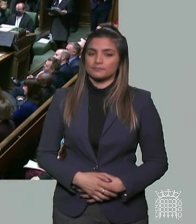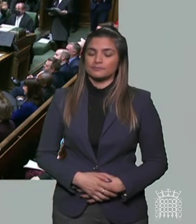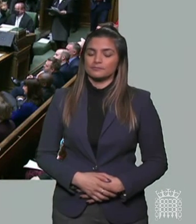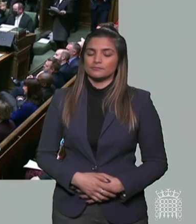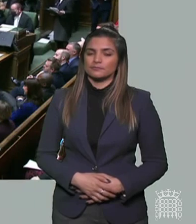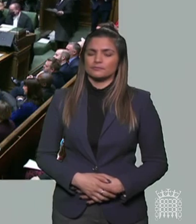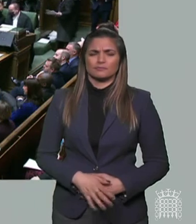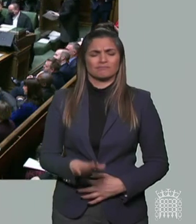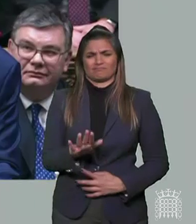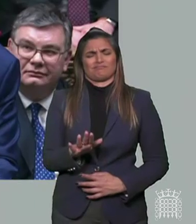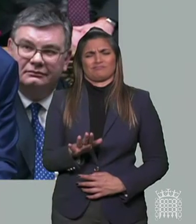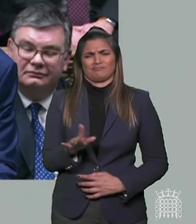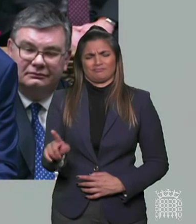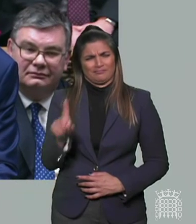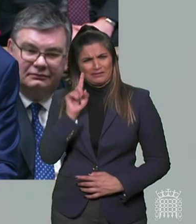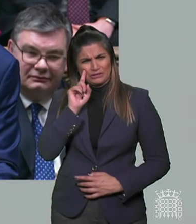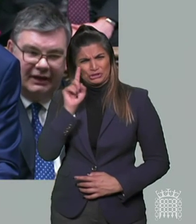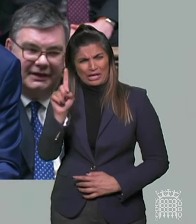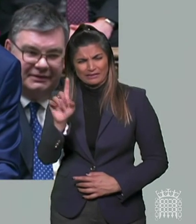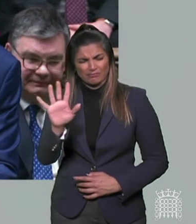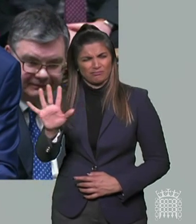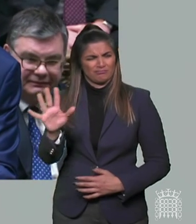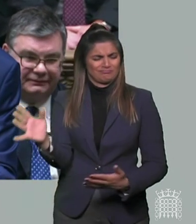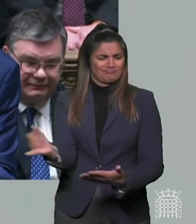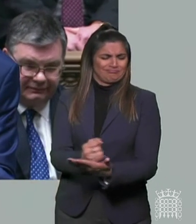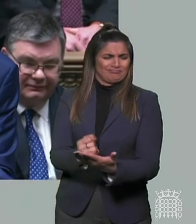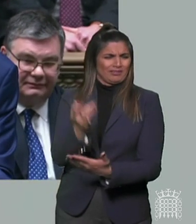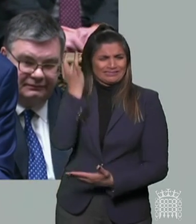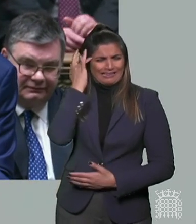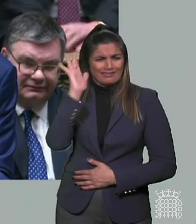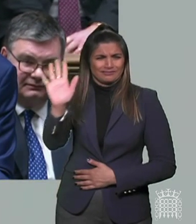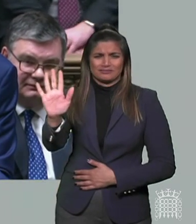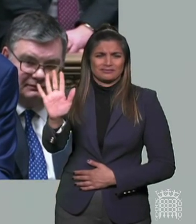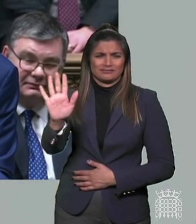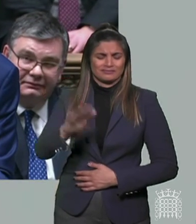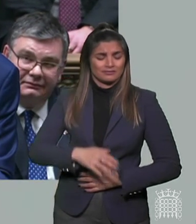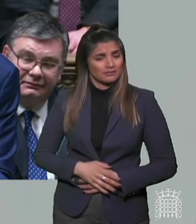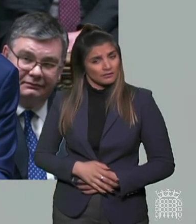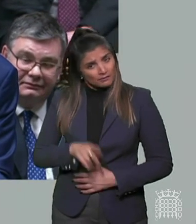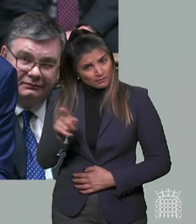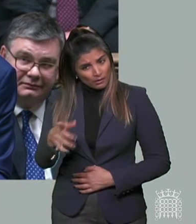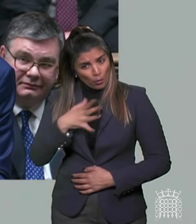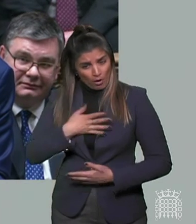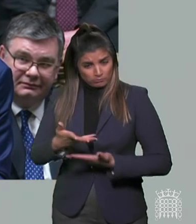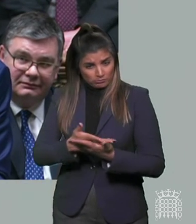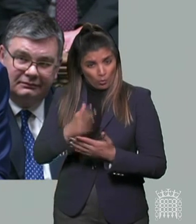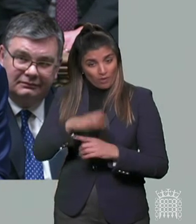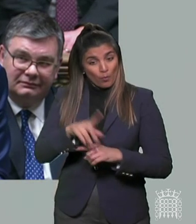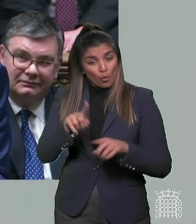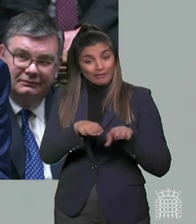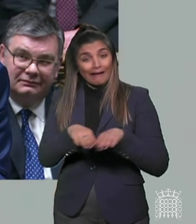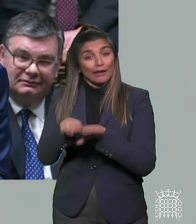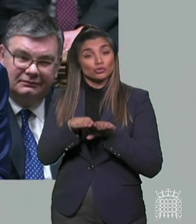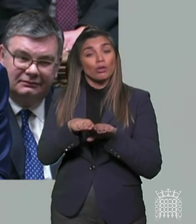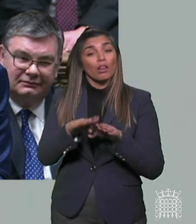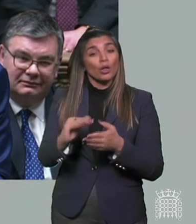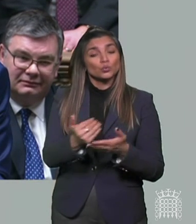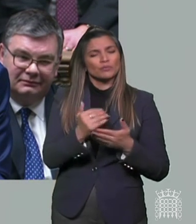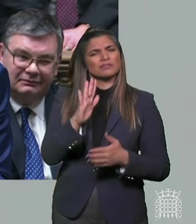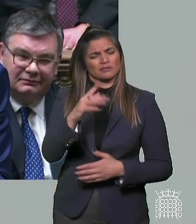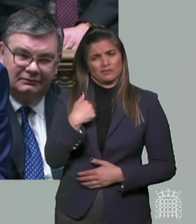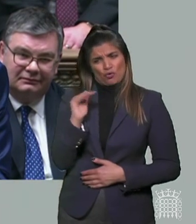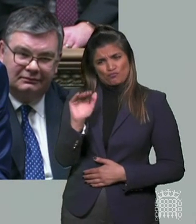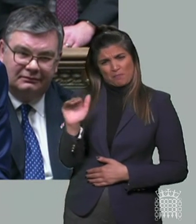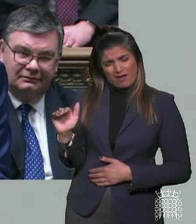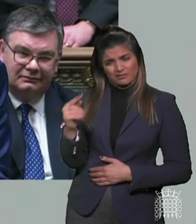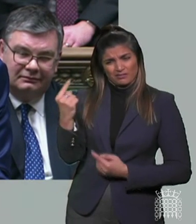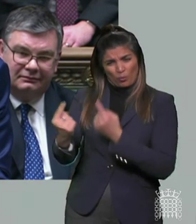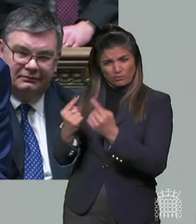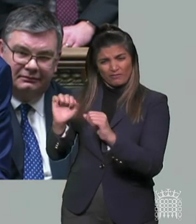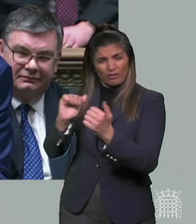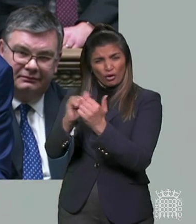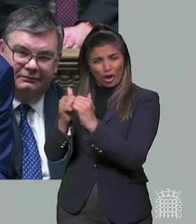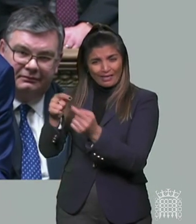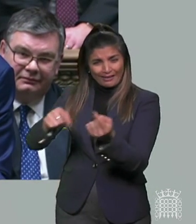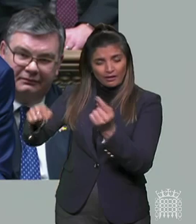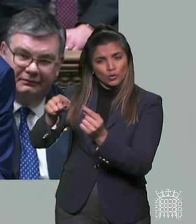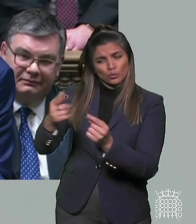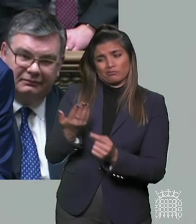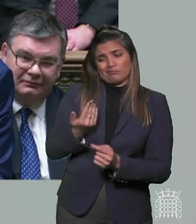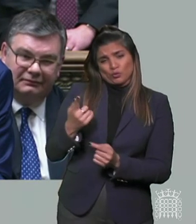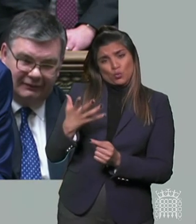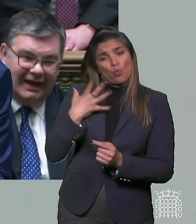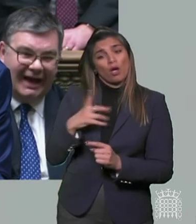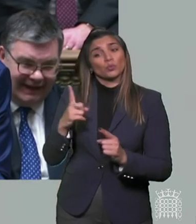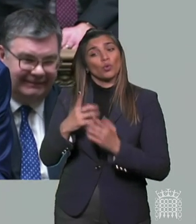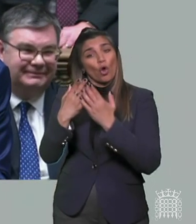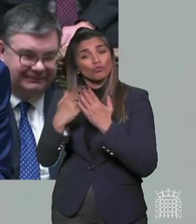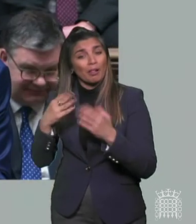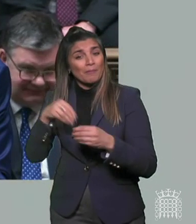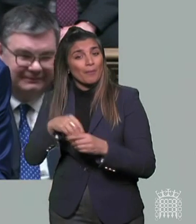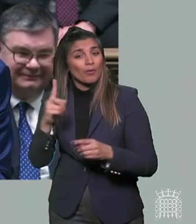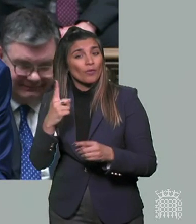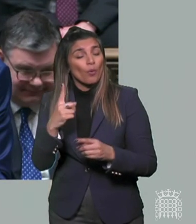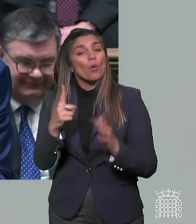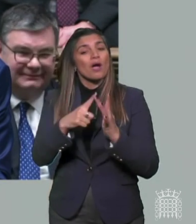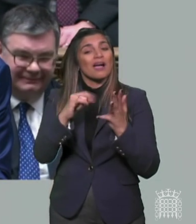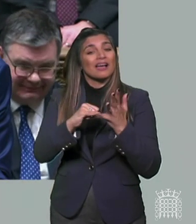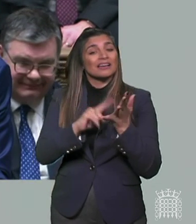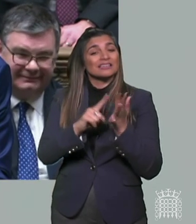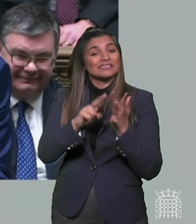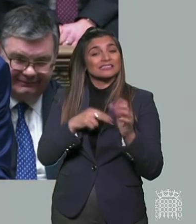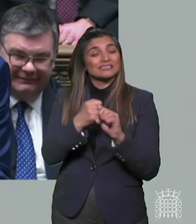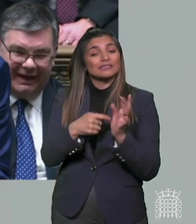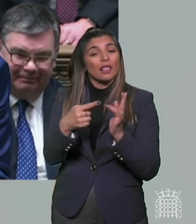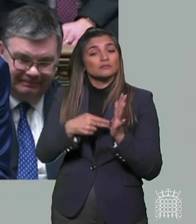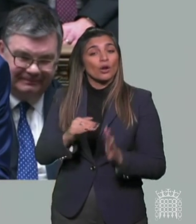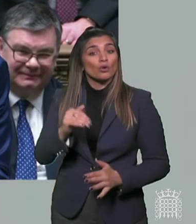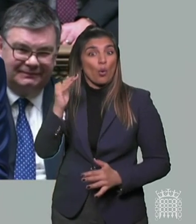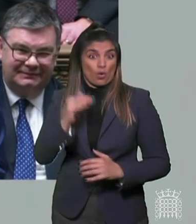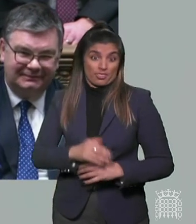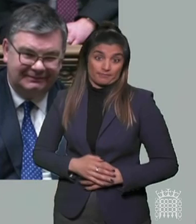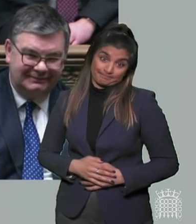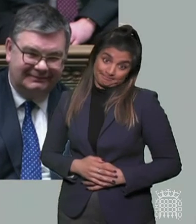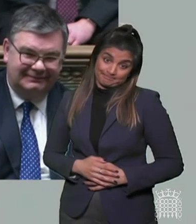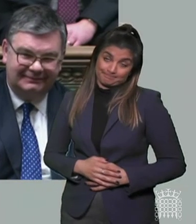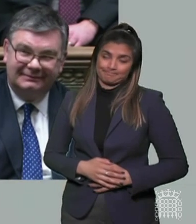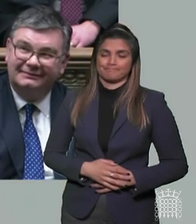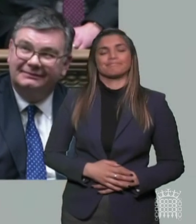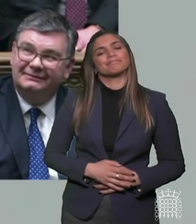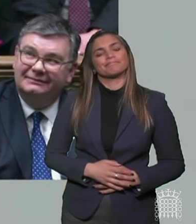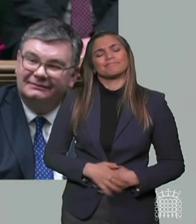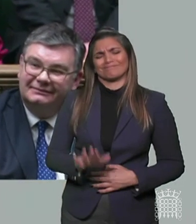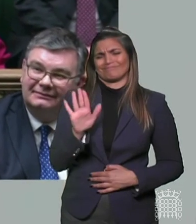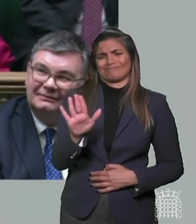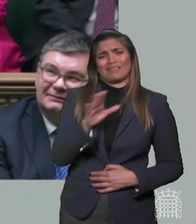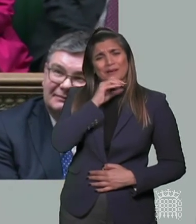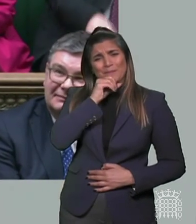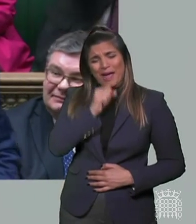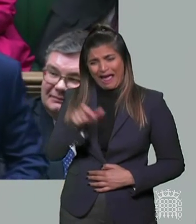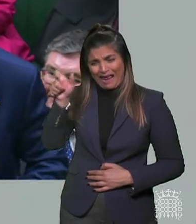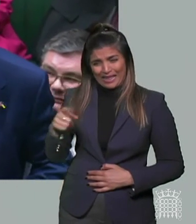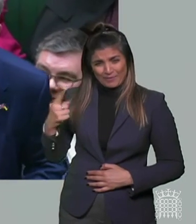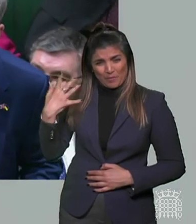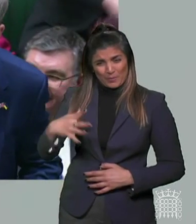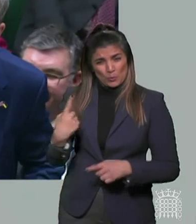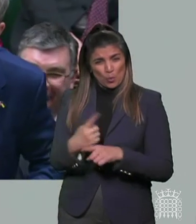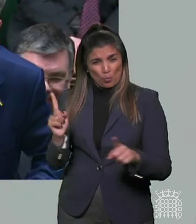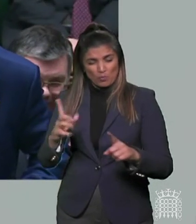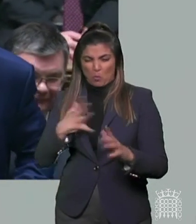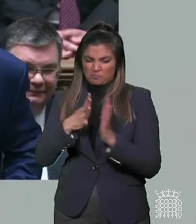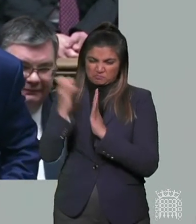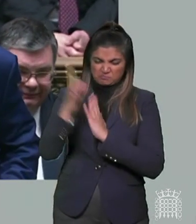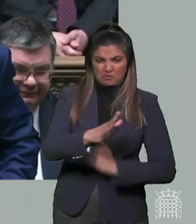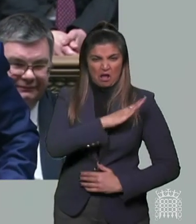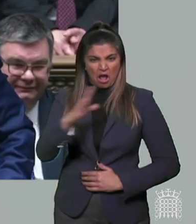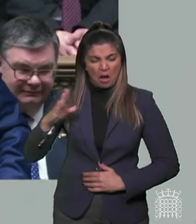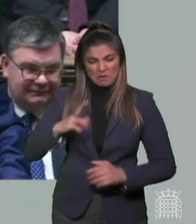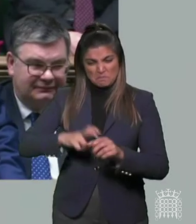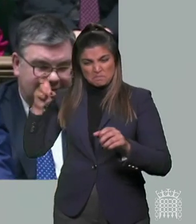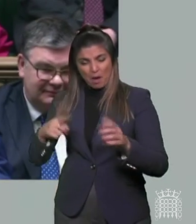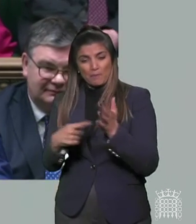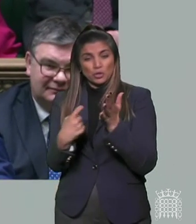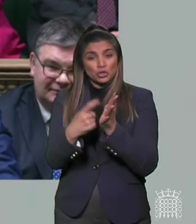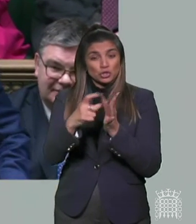The suggestion that the right honourable Lady is making is sheer nonsense. But if she wants to talk about national security, I remind her that not so long ago she and her shadow Cabinet colleagues wanted the right honourable Member for Islington North to be Prime Minister—a man who wanted and talked about abolishing the Army and pulling out of Trident.